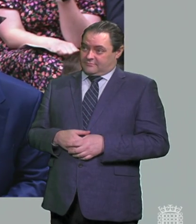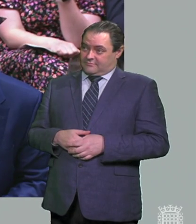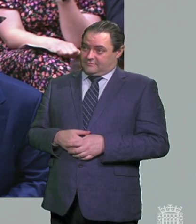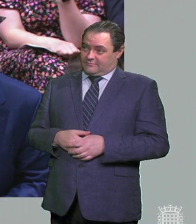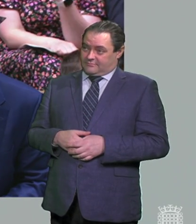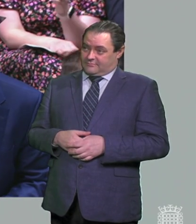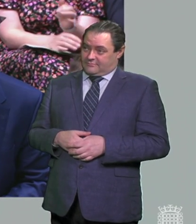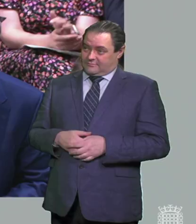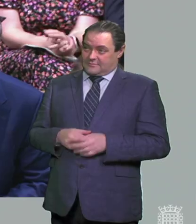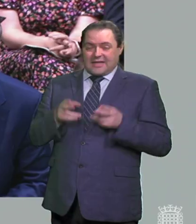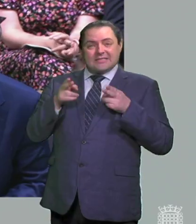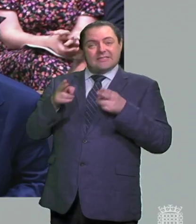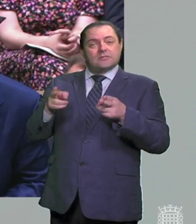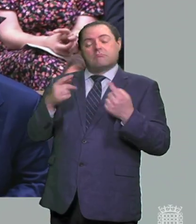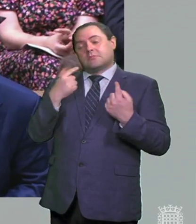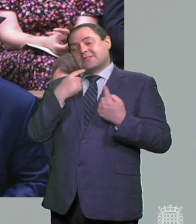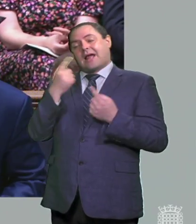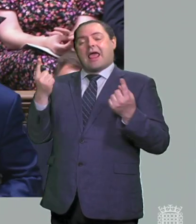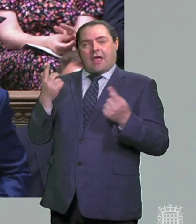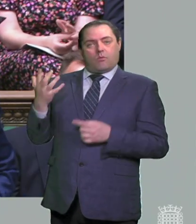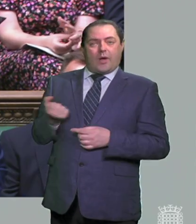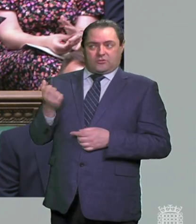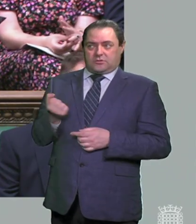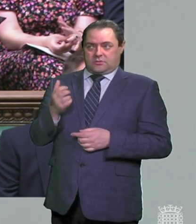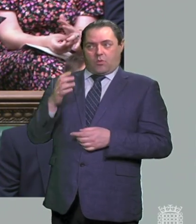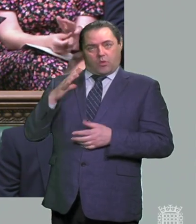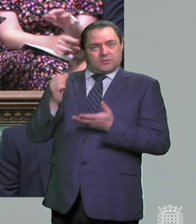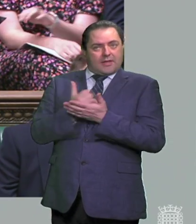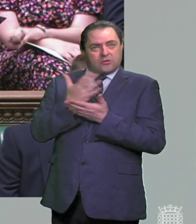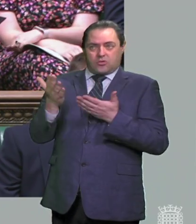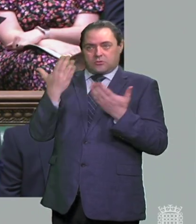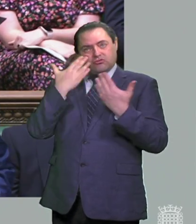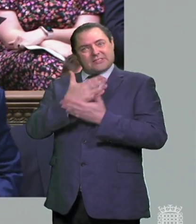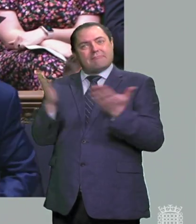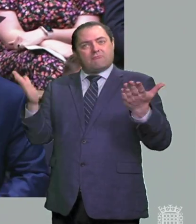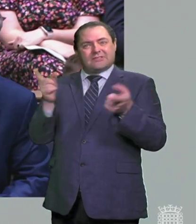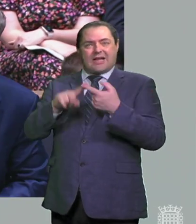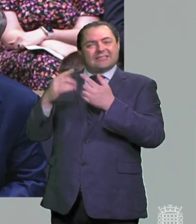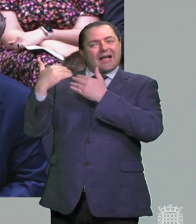The system of declarations is there to ensure transparency and accountability.